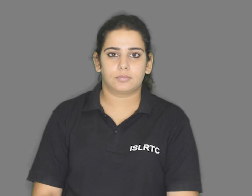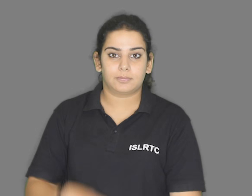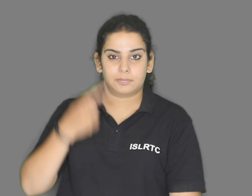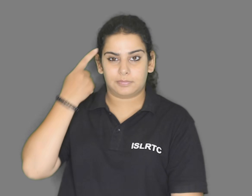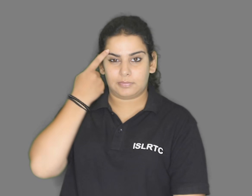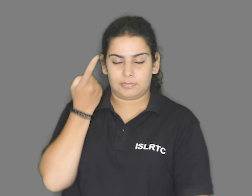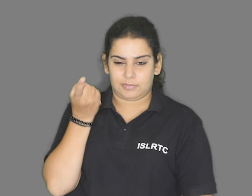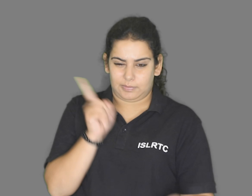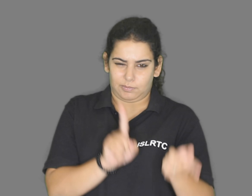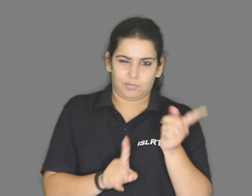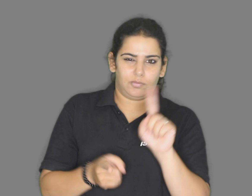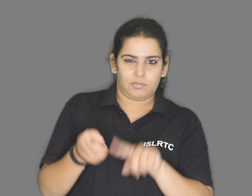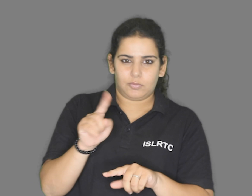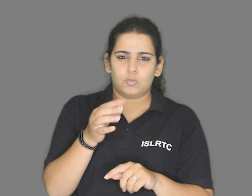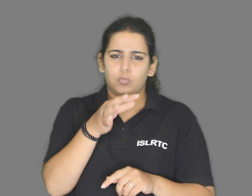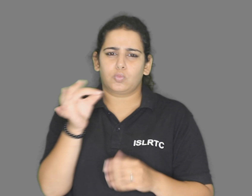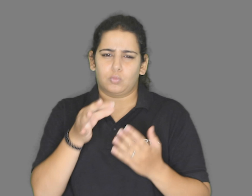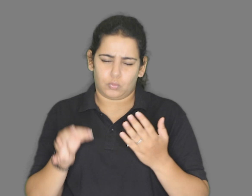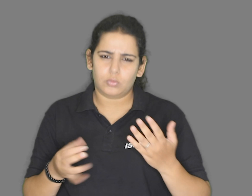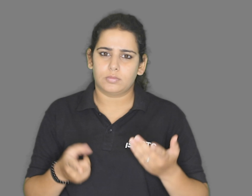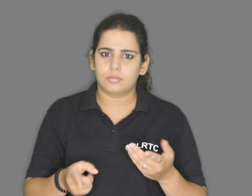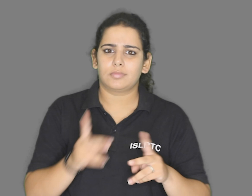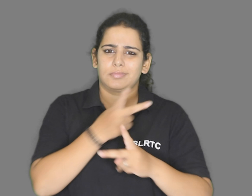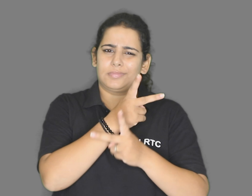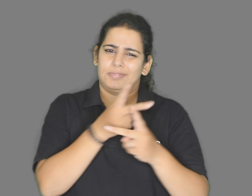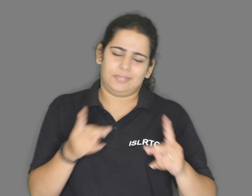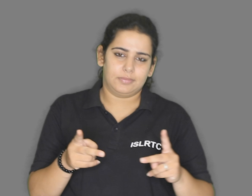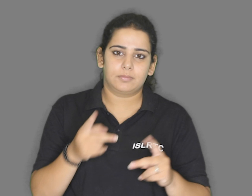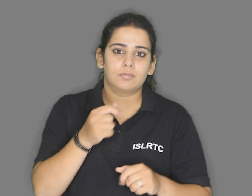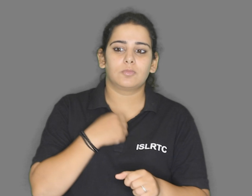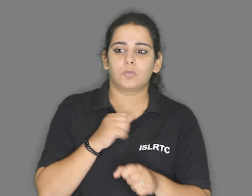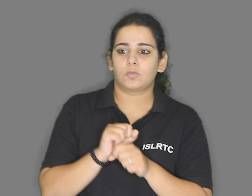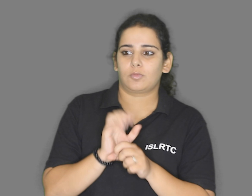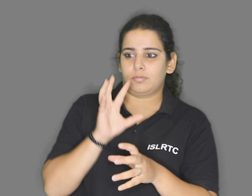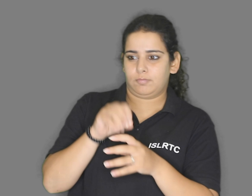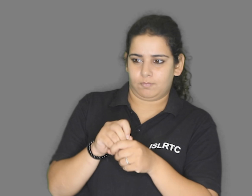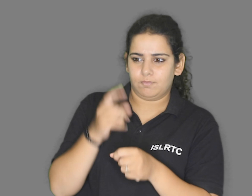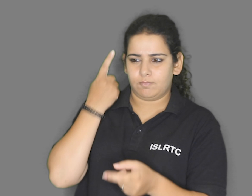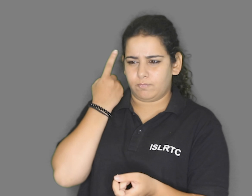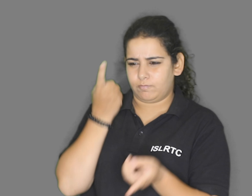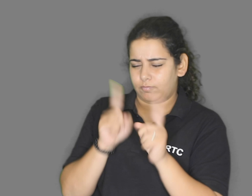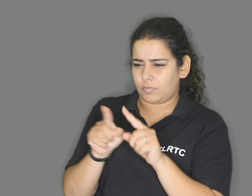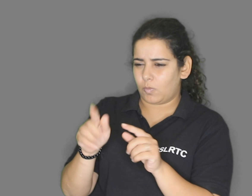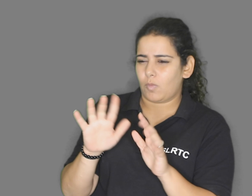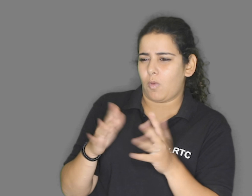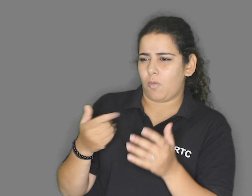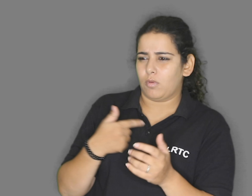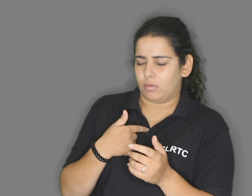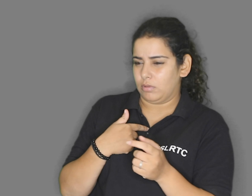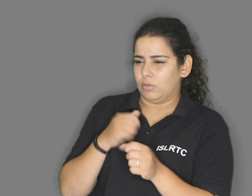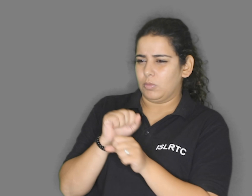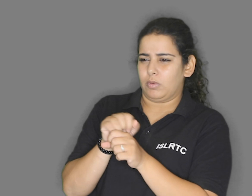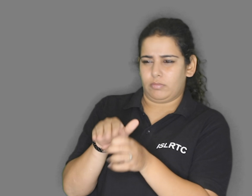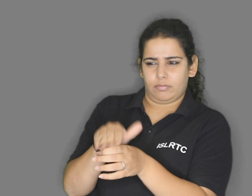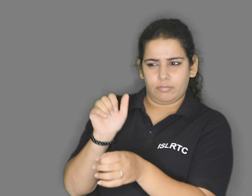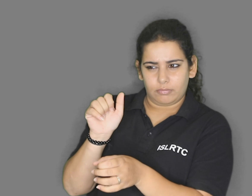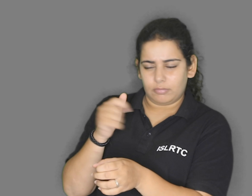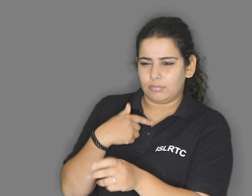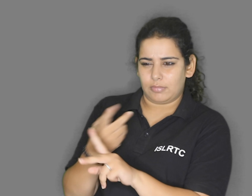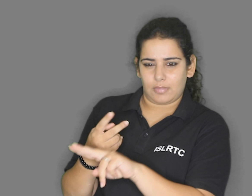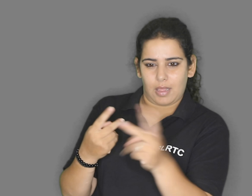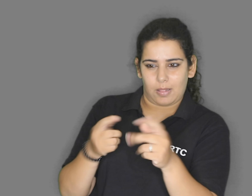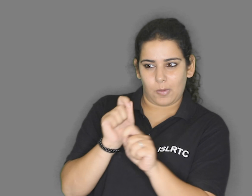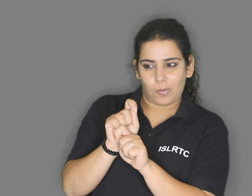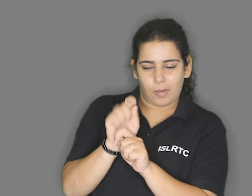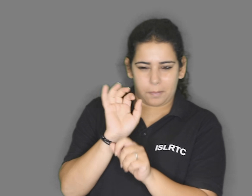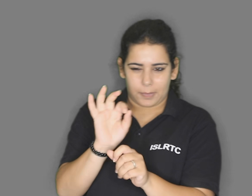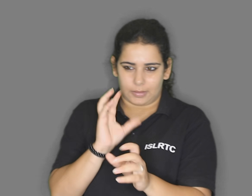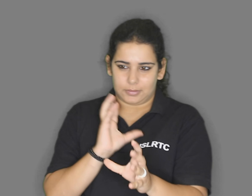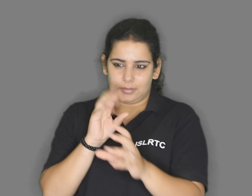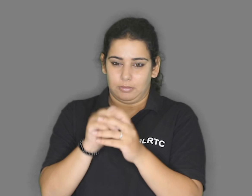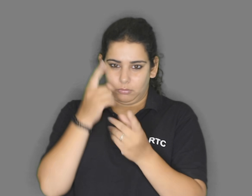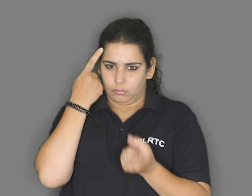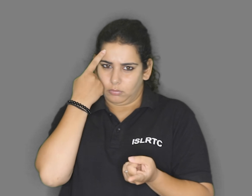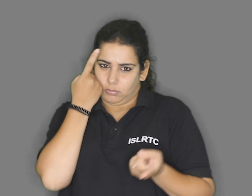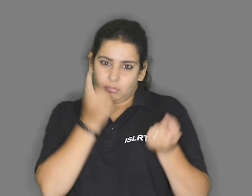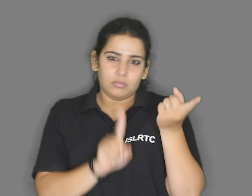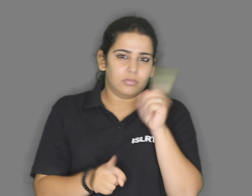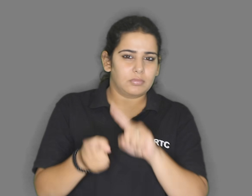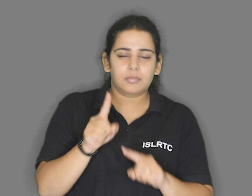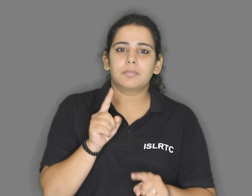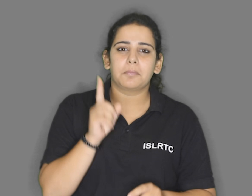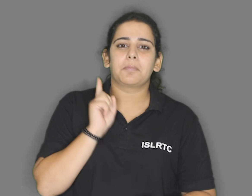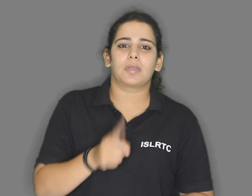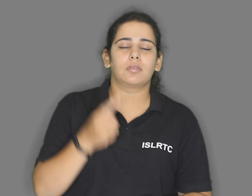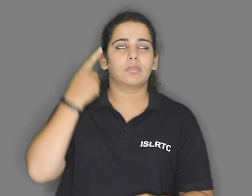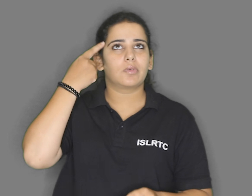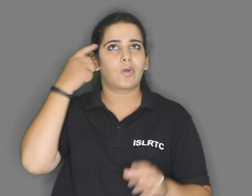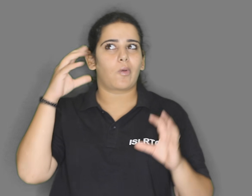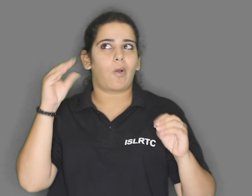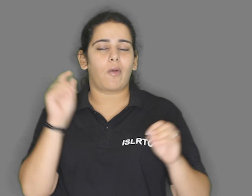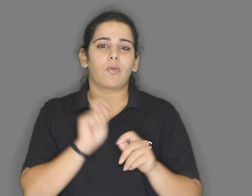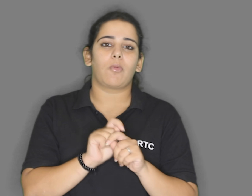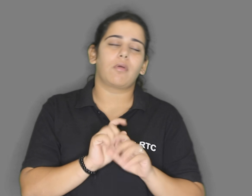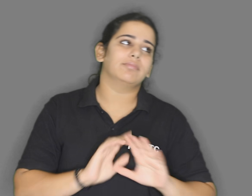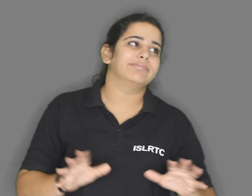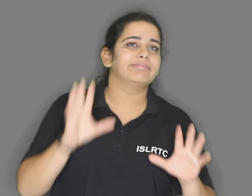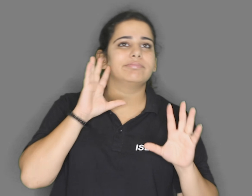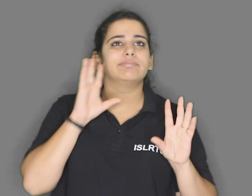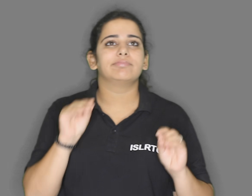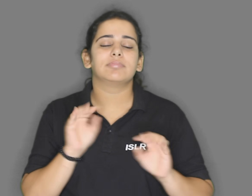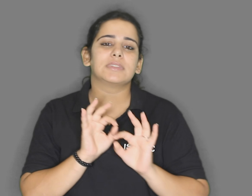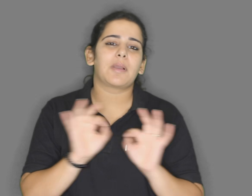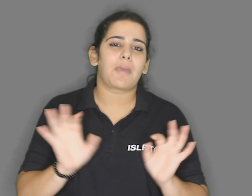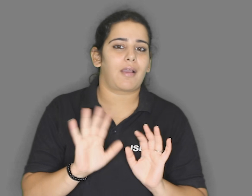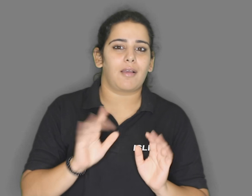Strategic merit The overall relative power relationship of opponents that enables one nation or group of nations effectively to control the course of a military or political situation